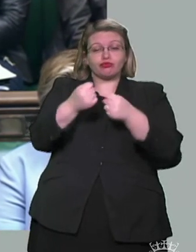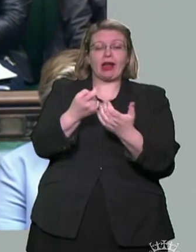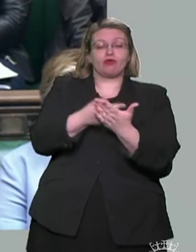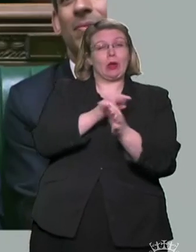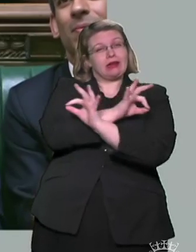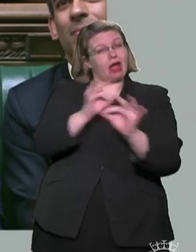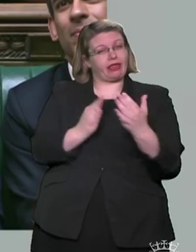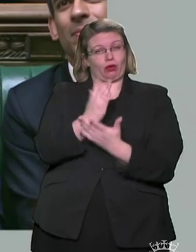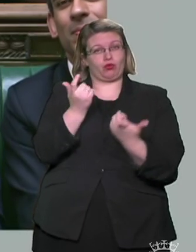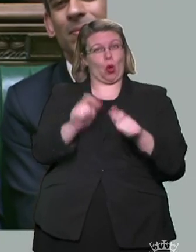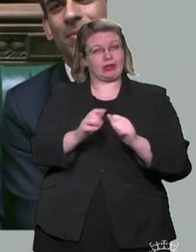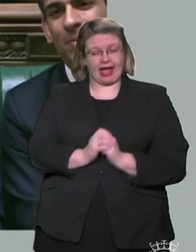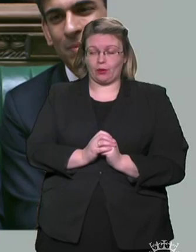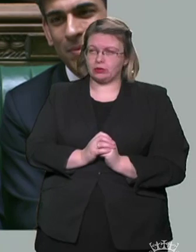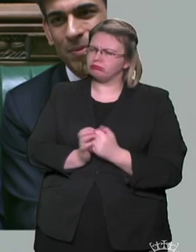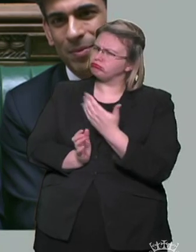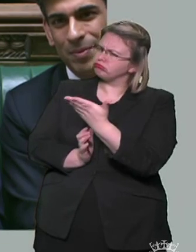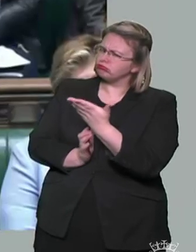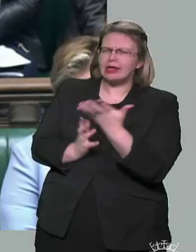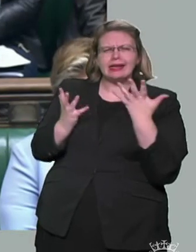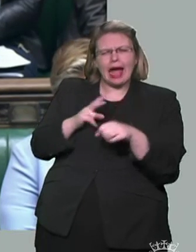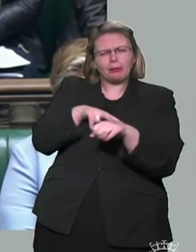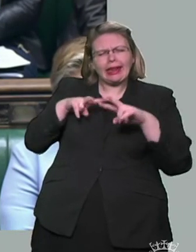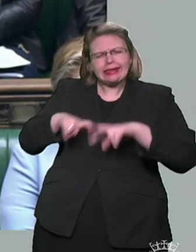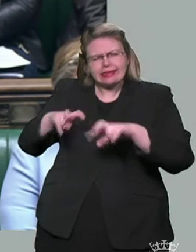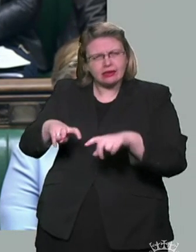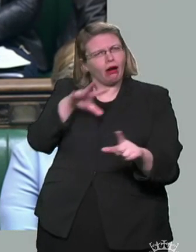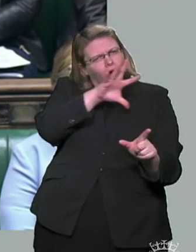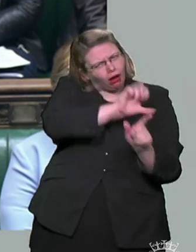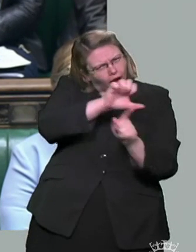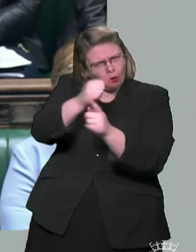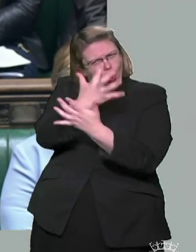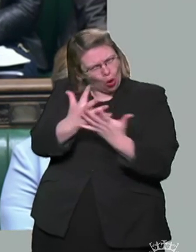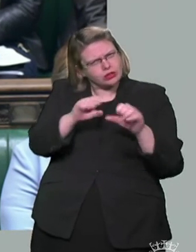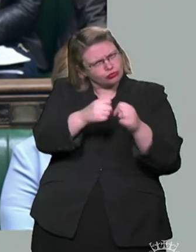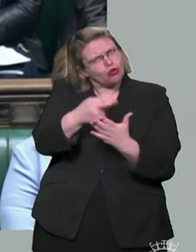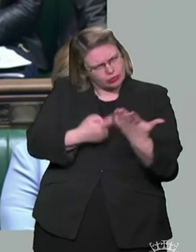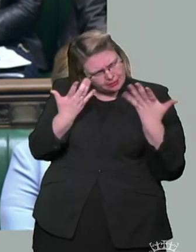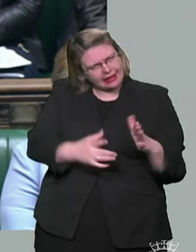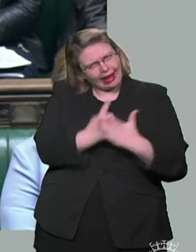The police have now concluded that there was widespread criminality.